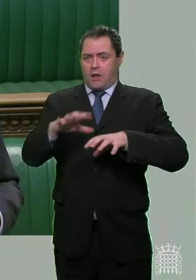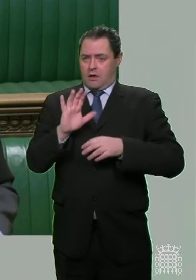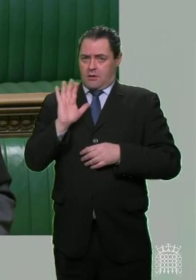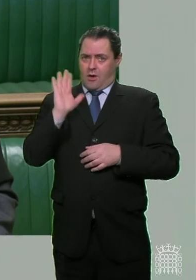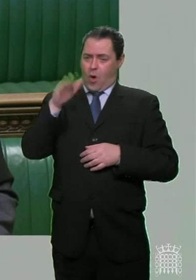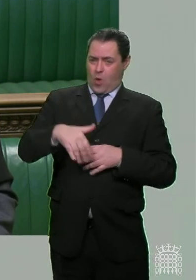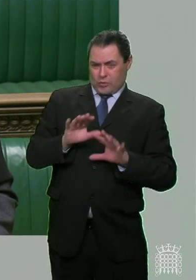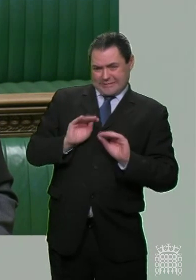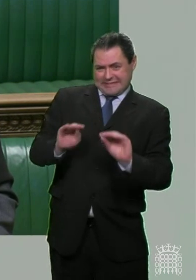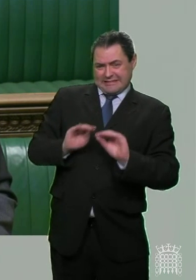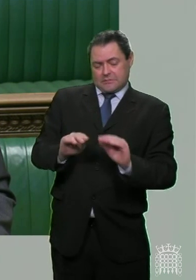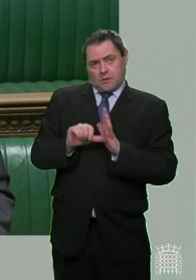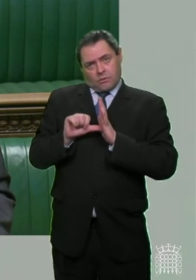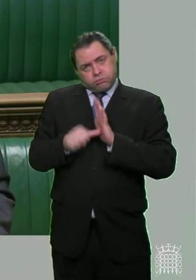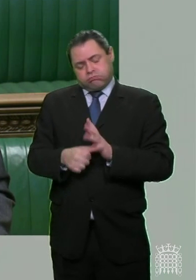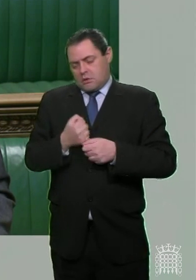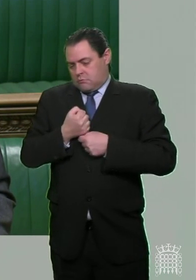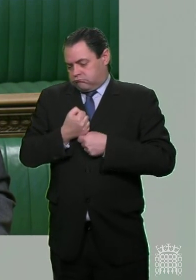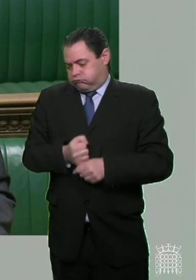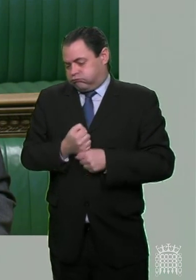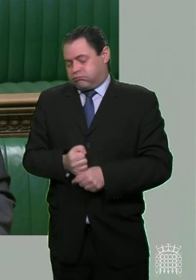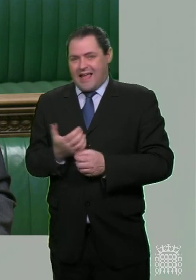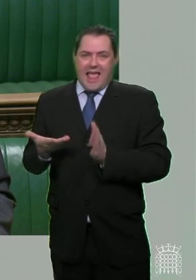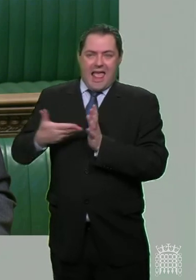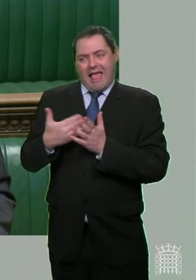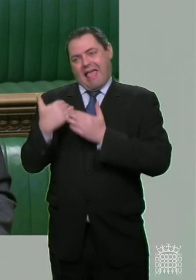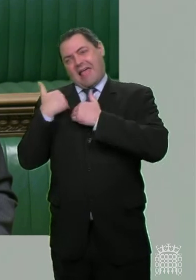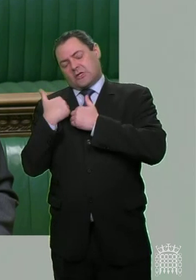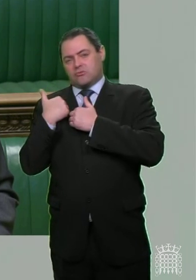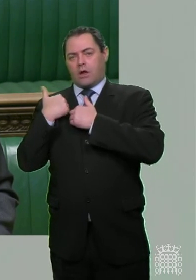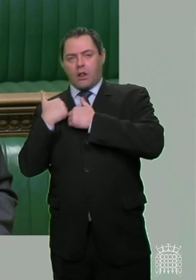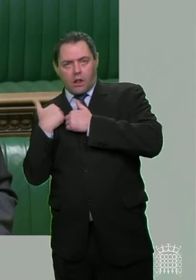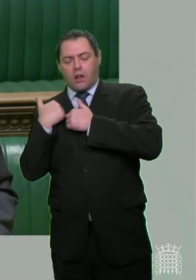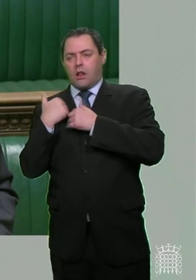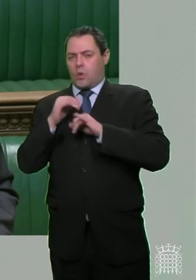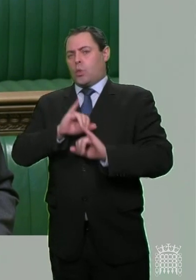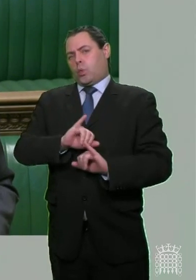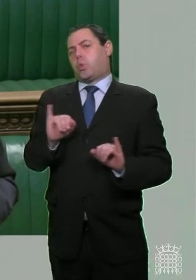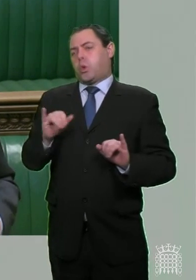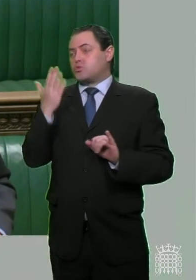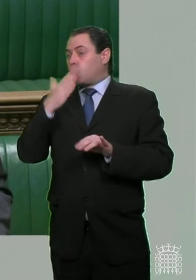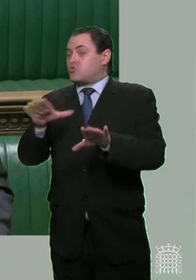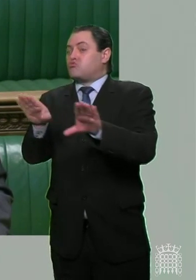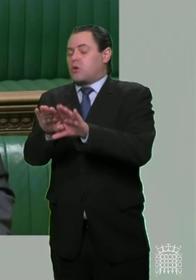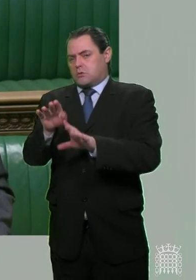I know how deeply frustrating it is: the extra burden that we have placed on families by closing the schools.